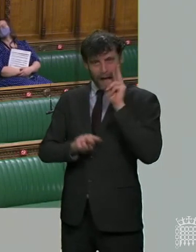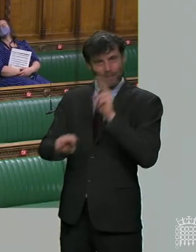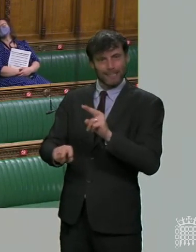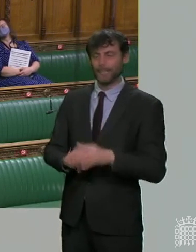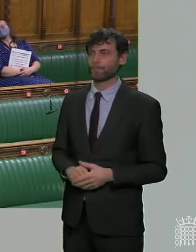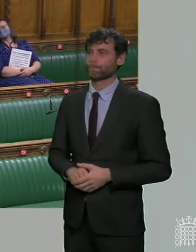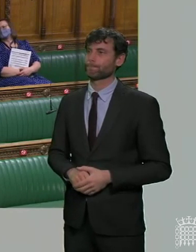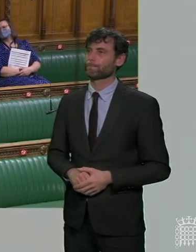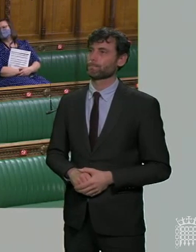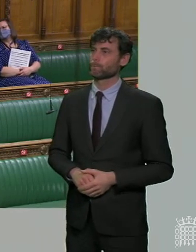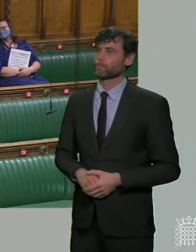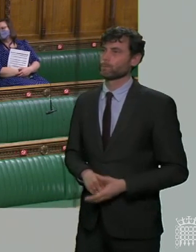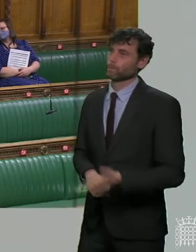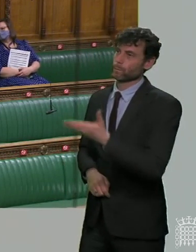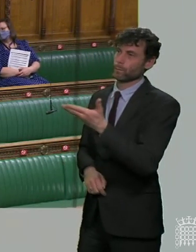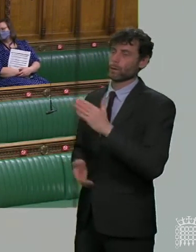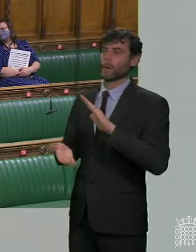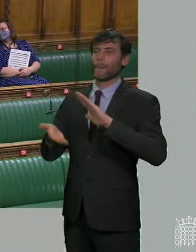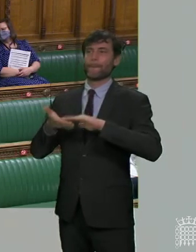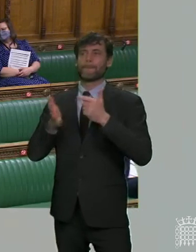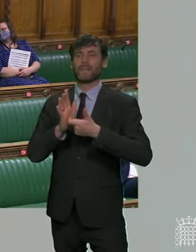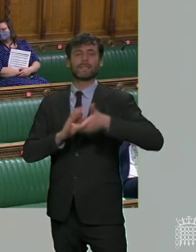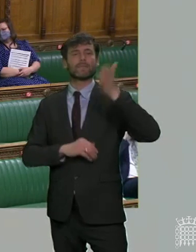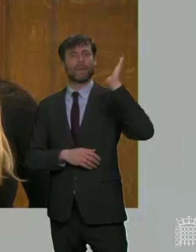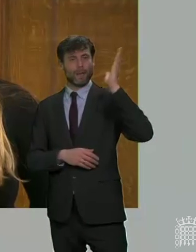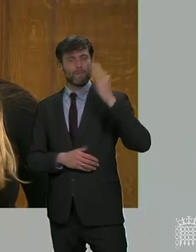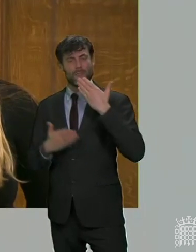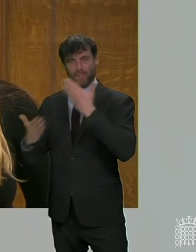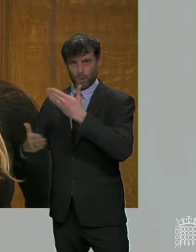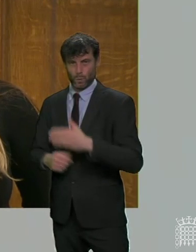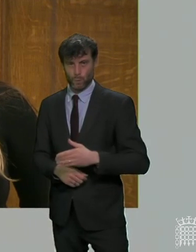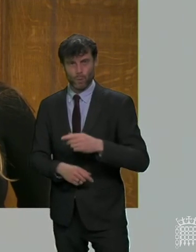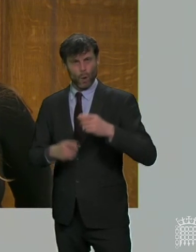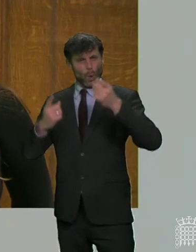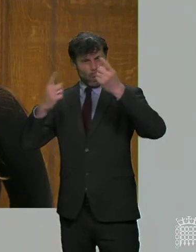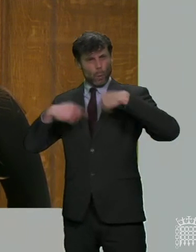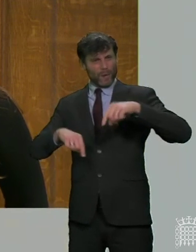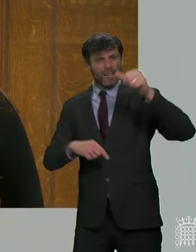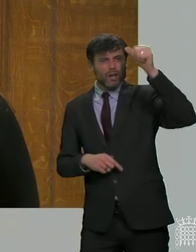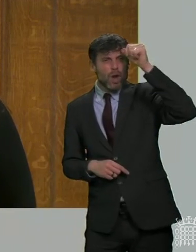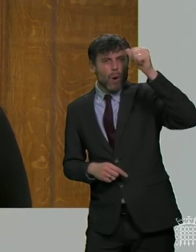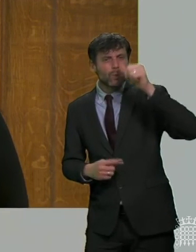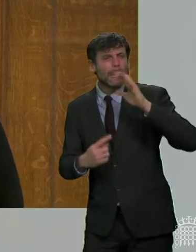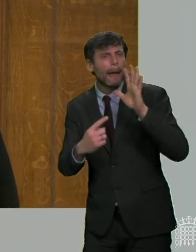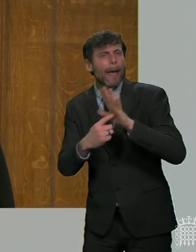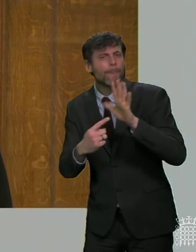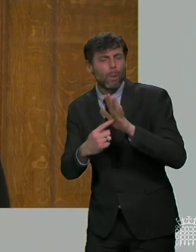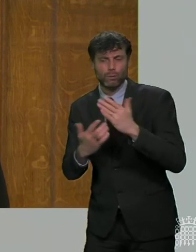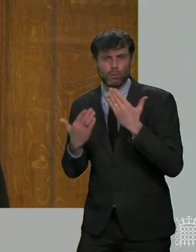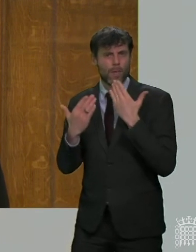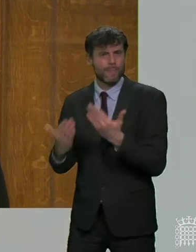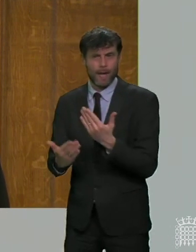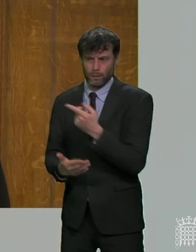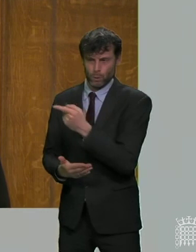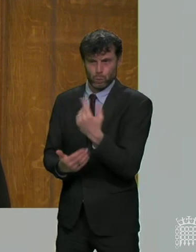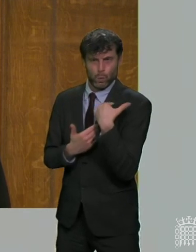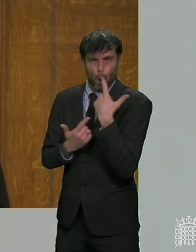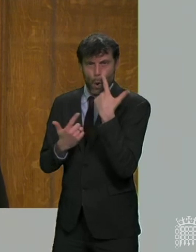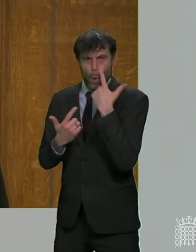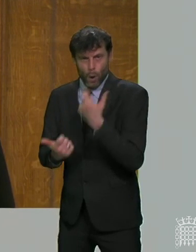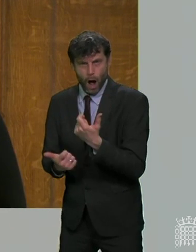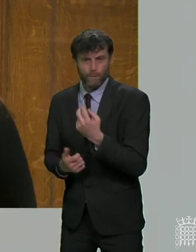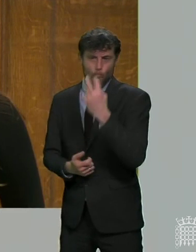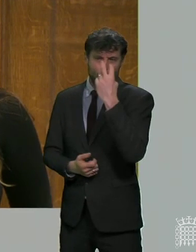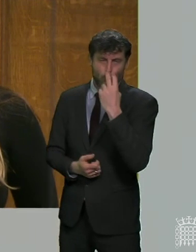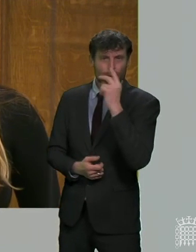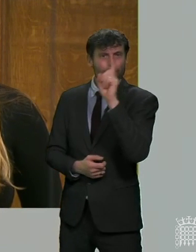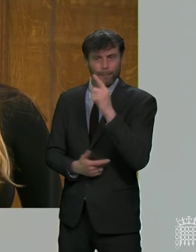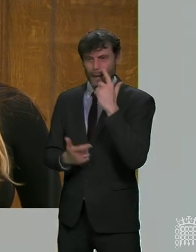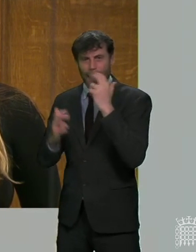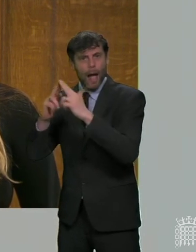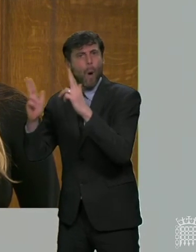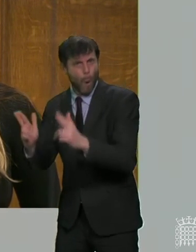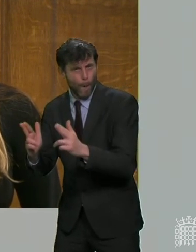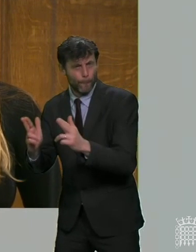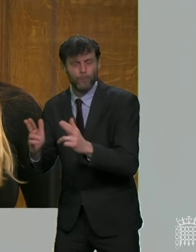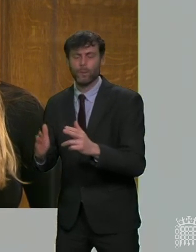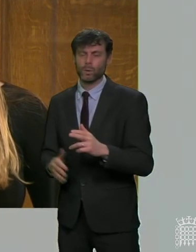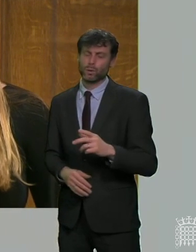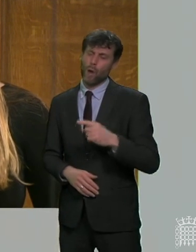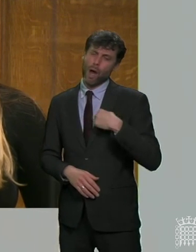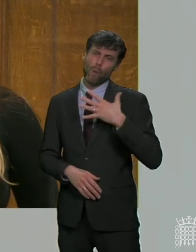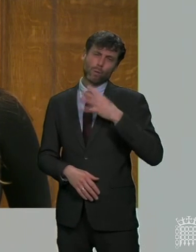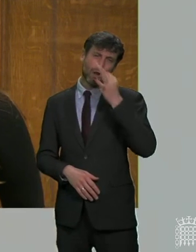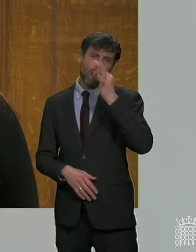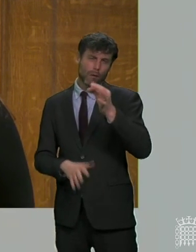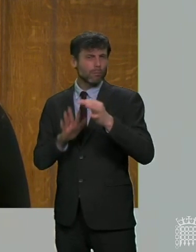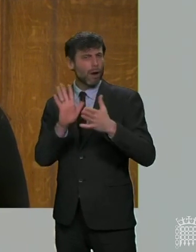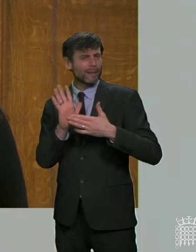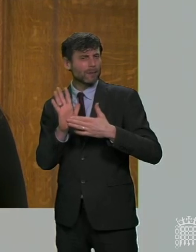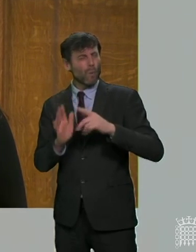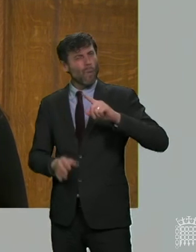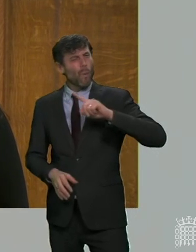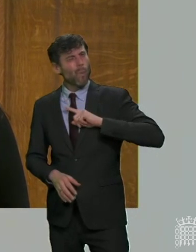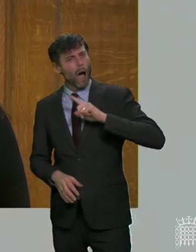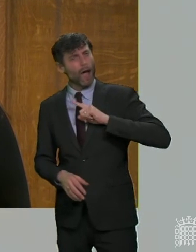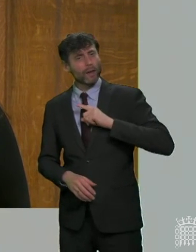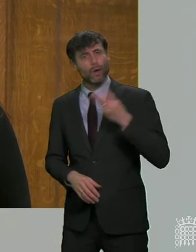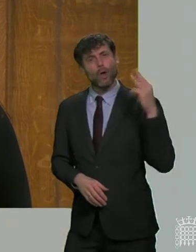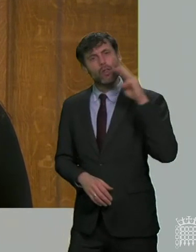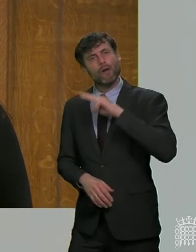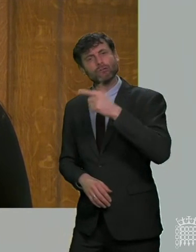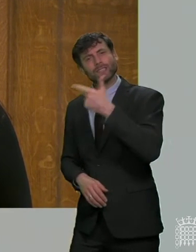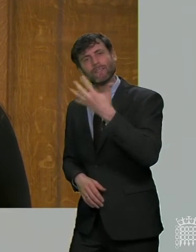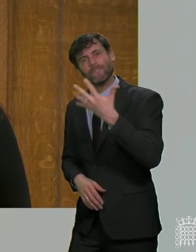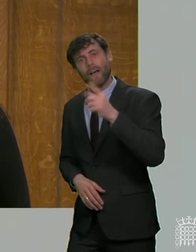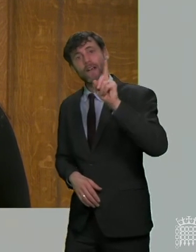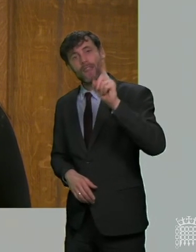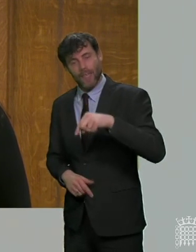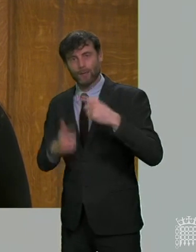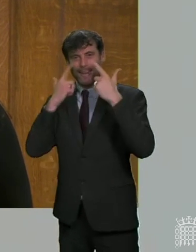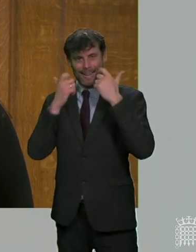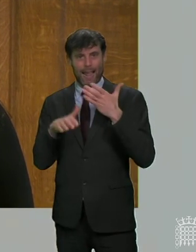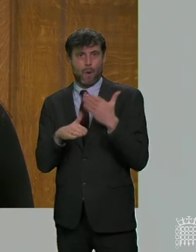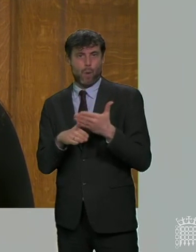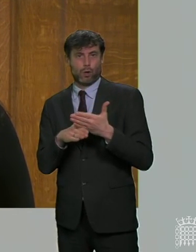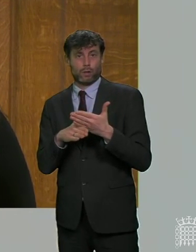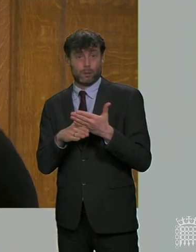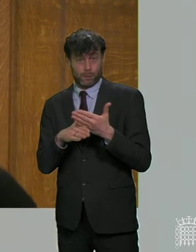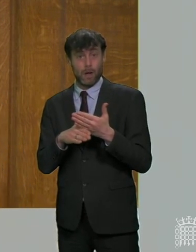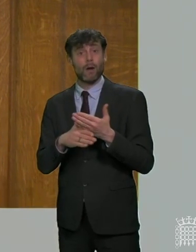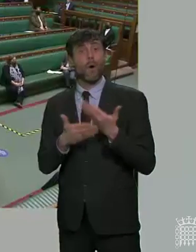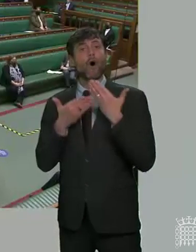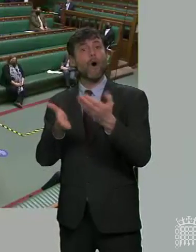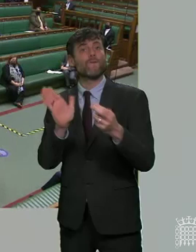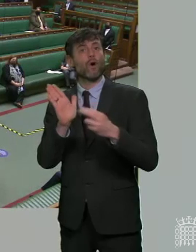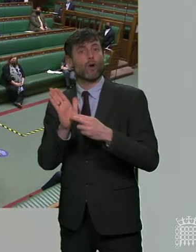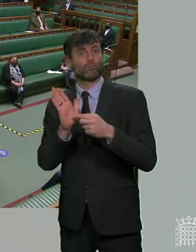In this House, we all know the importance of the people who have looked after our vulnerable loved ones over the past year when we have been unable to do so, so will the Prime Minister explain to me why in this country we have 375,000 care workers on zero-hours contracts?